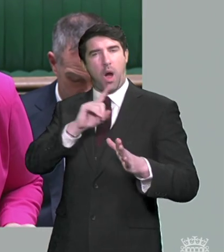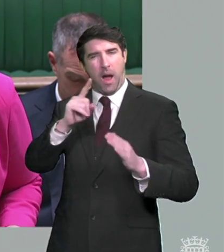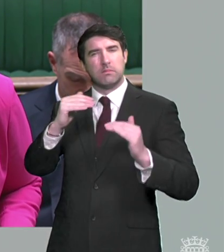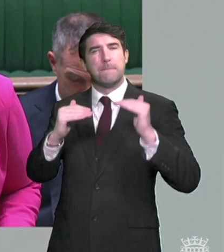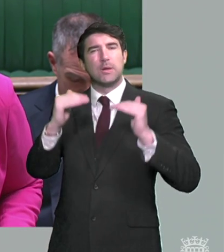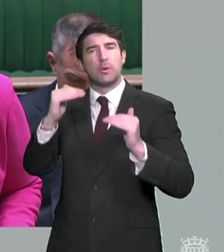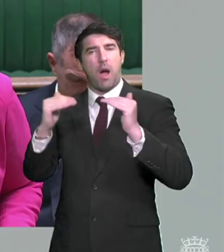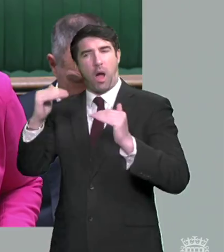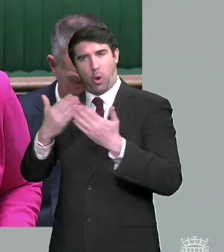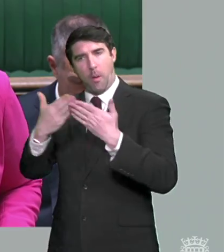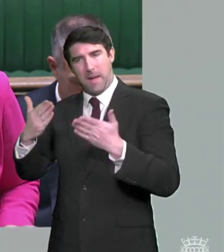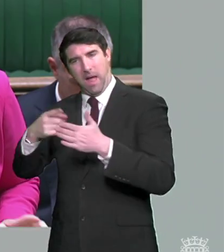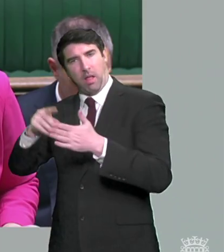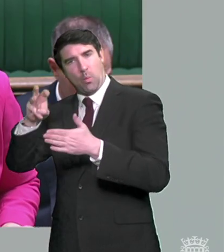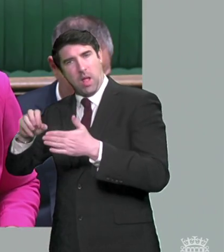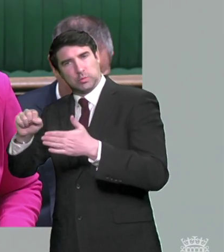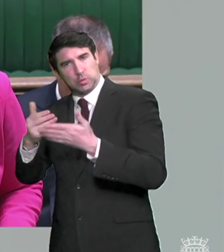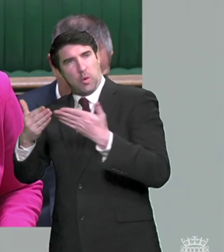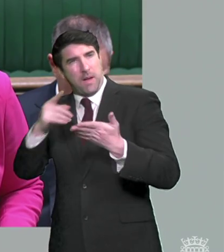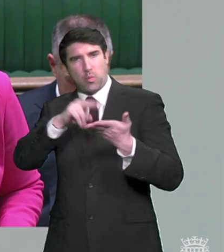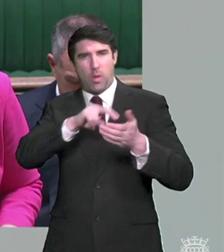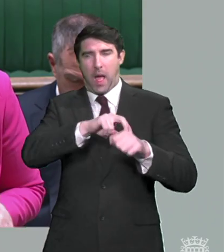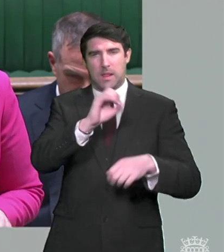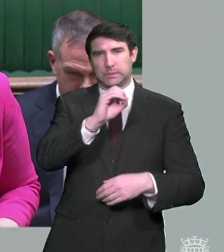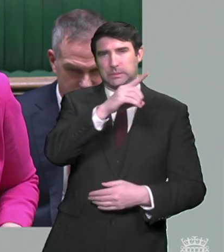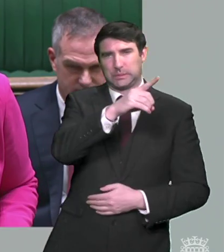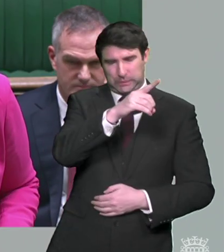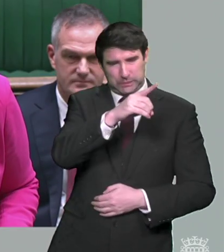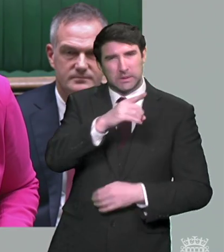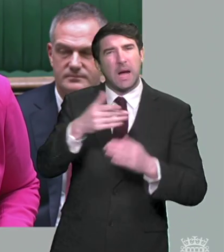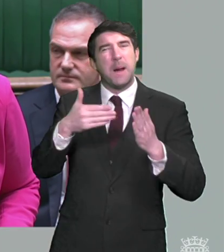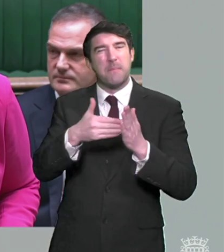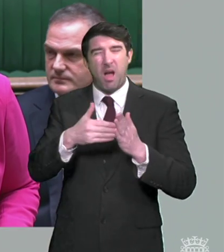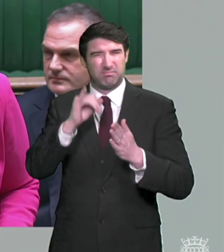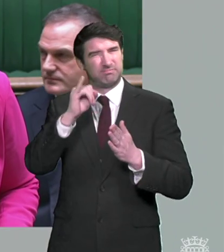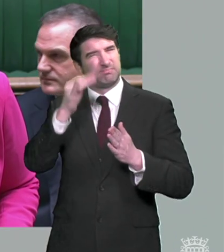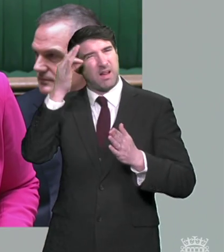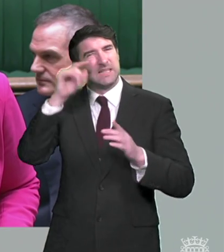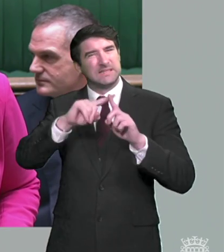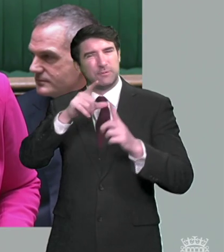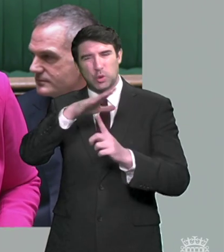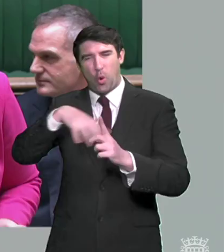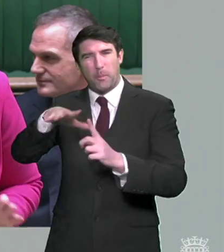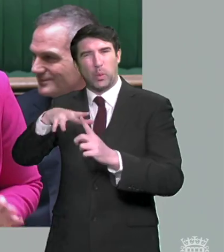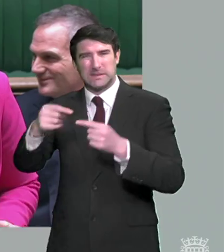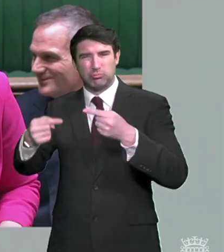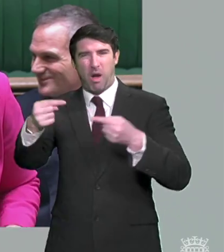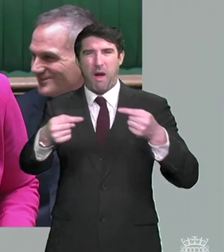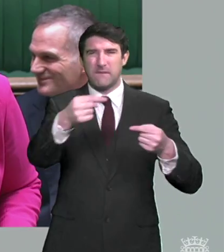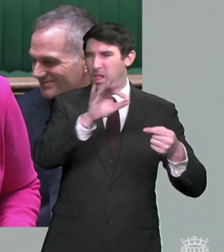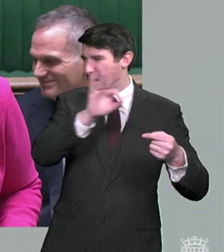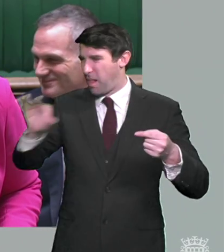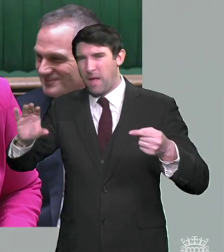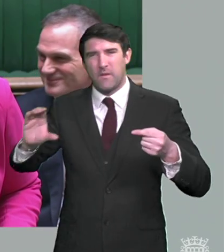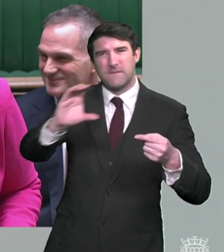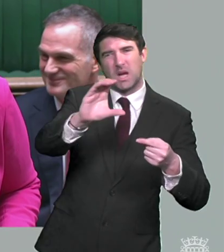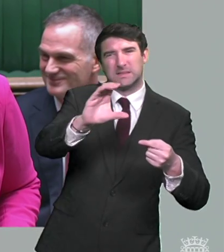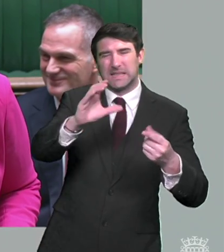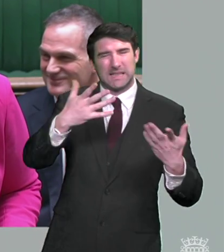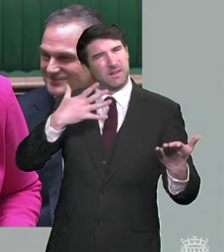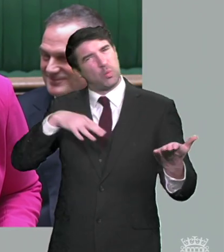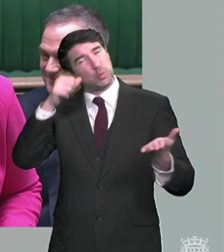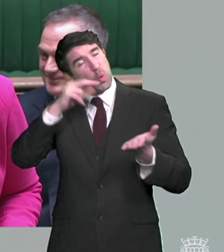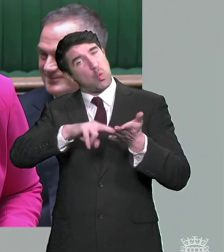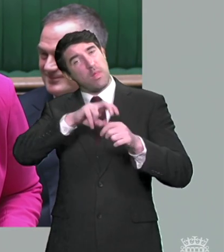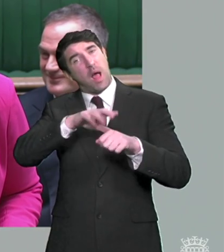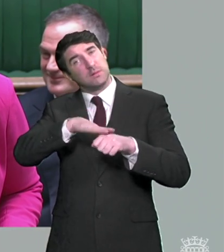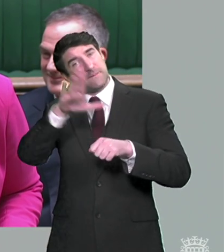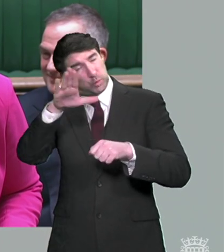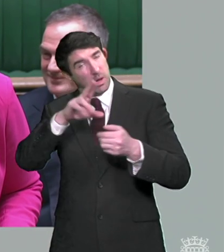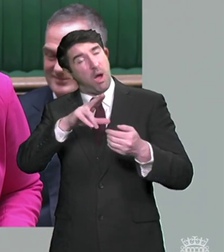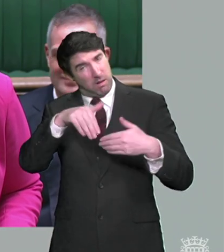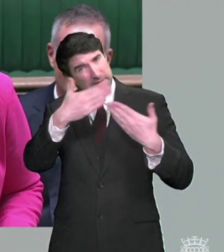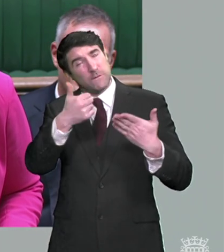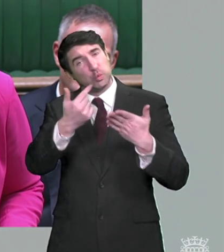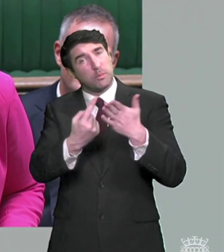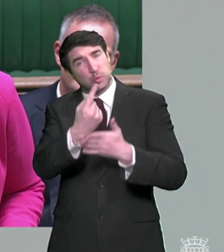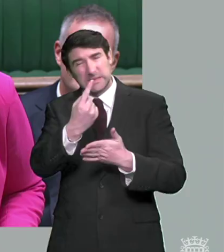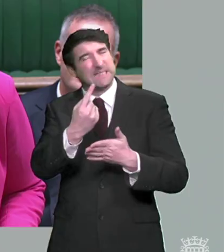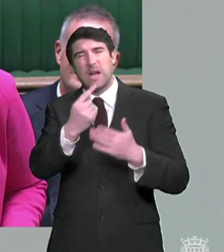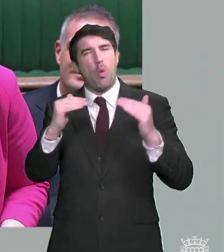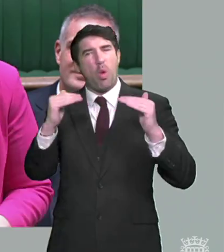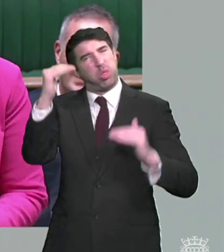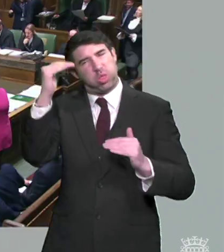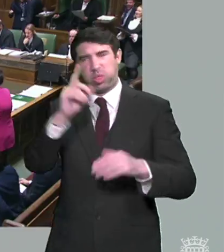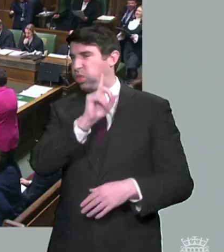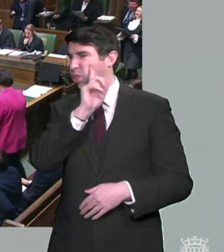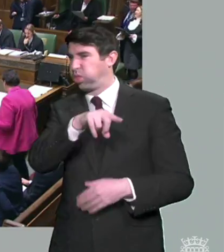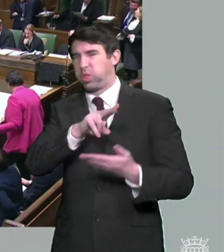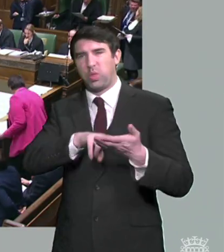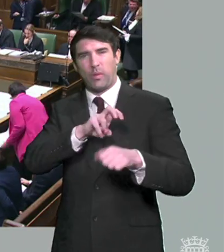With a Government committed to pitting communities against each other for funding, will the Minister assure me that groups across Northern Ireland will have equitable access to the levelling-up process for future bids, or will they be left at a disadvantage and as an after-thought?